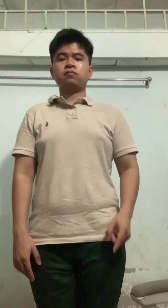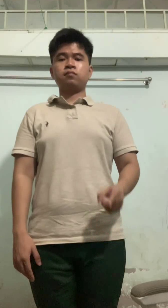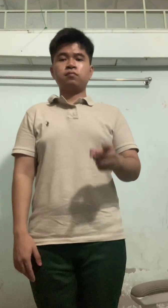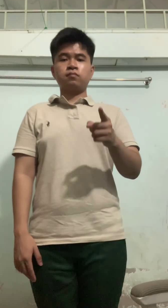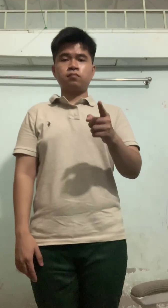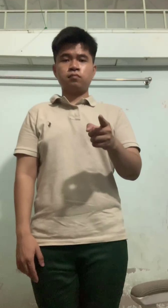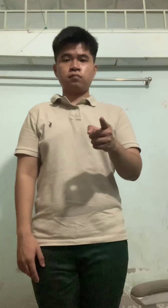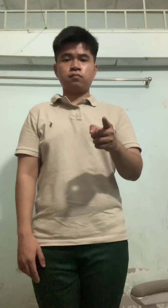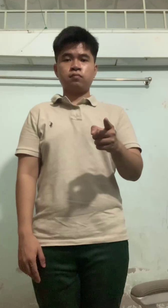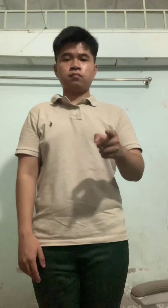ban